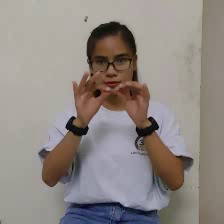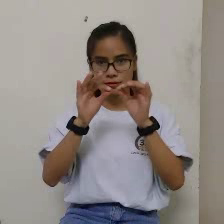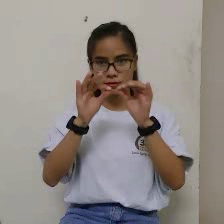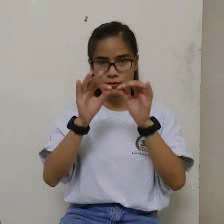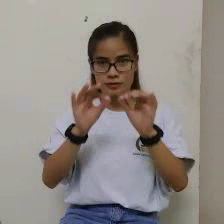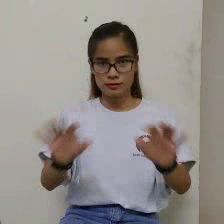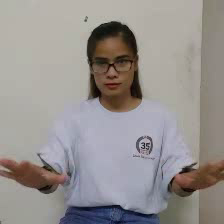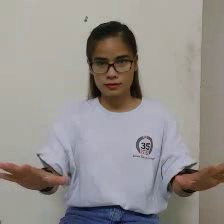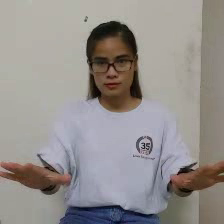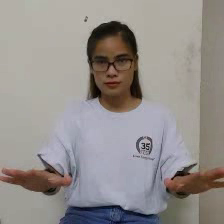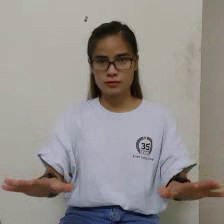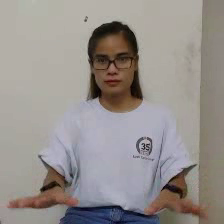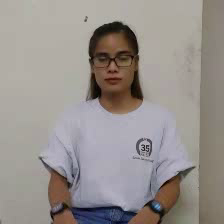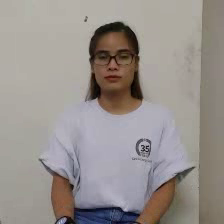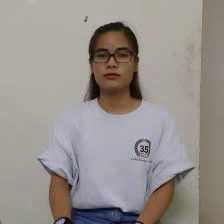Thất lạc